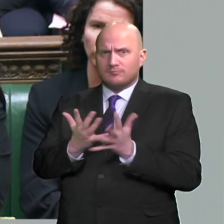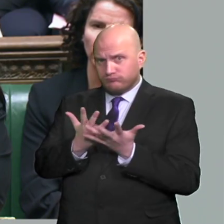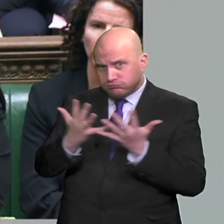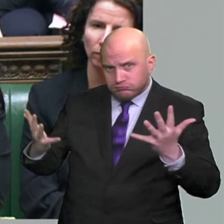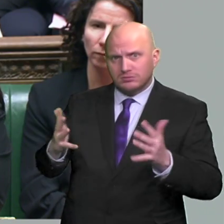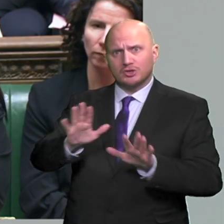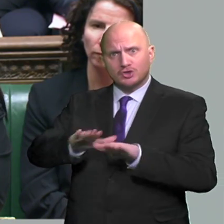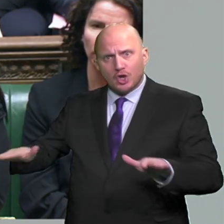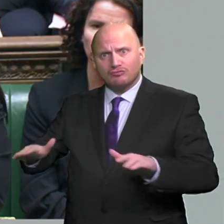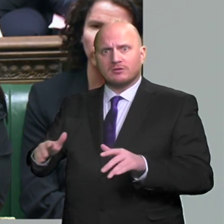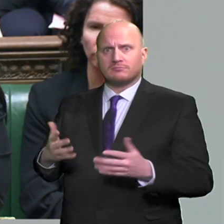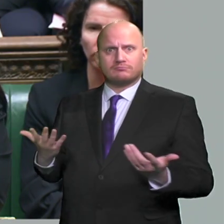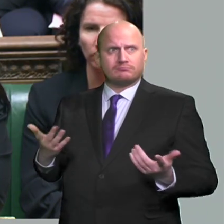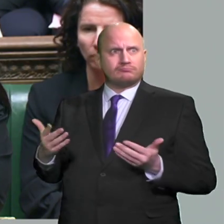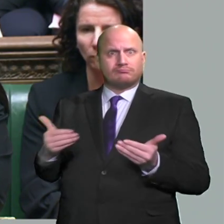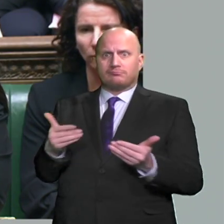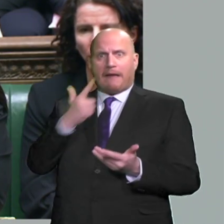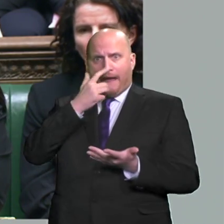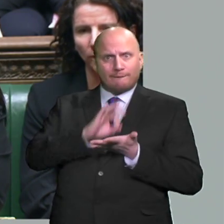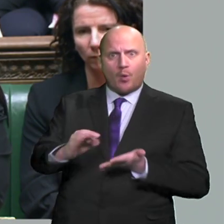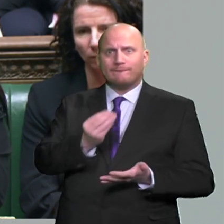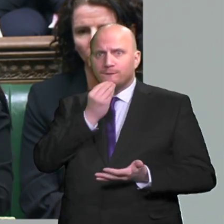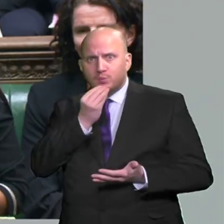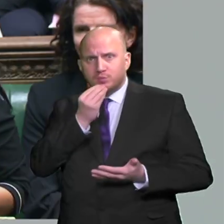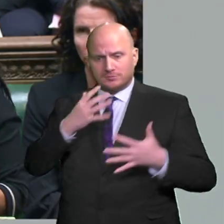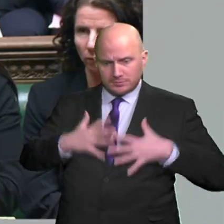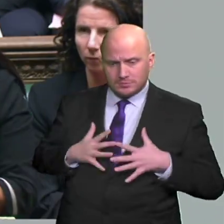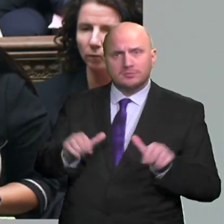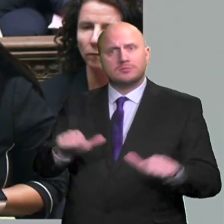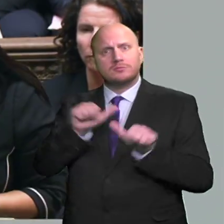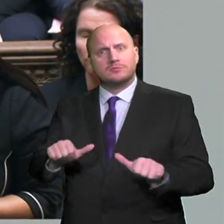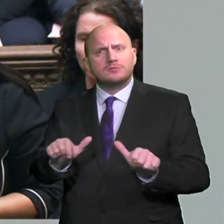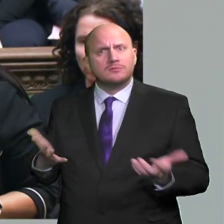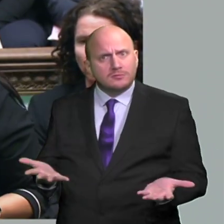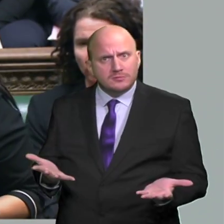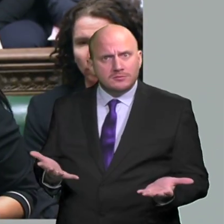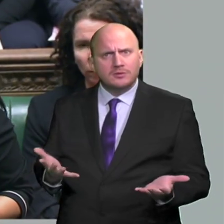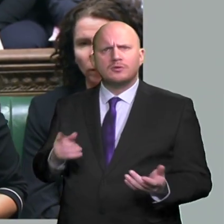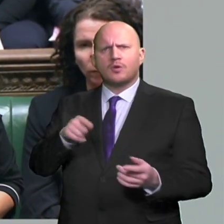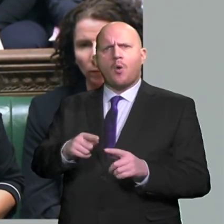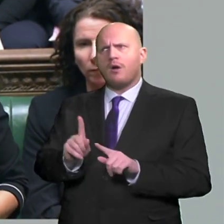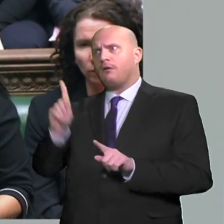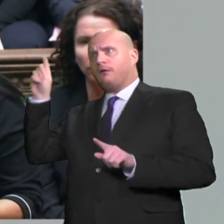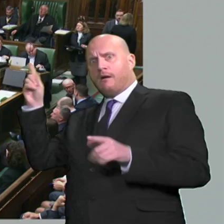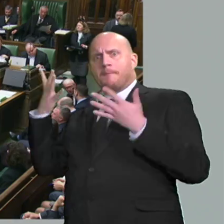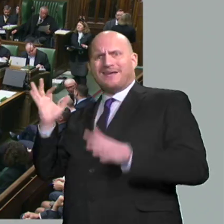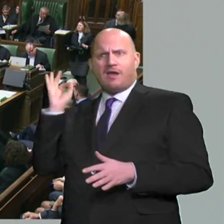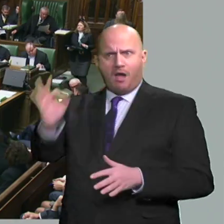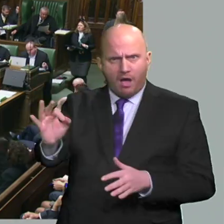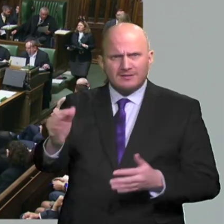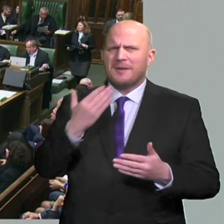Is the Minister proud of her Government’s record, and will she answer the question that was put by my honourable Friend?